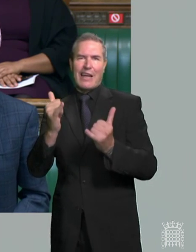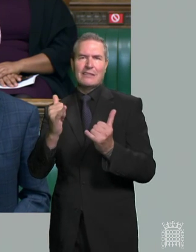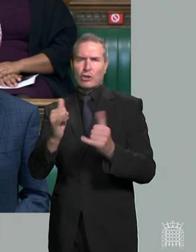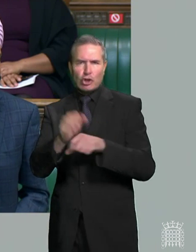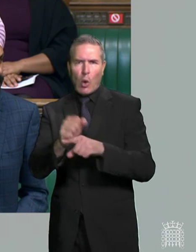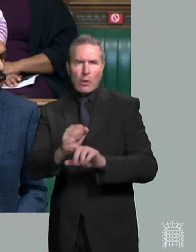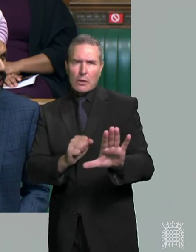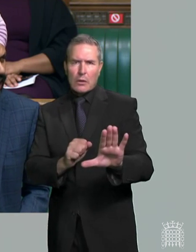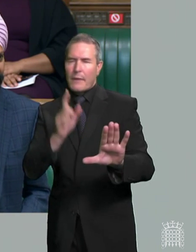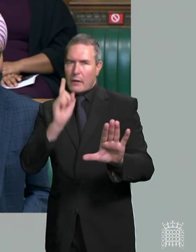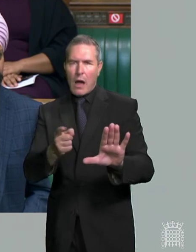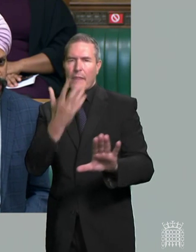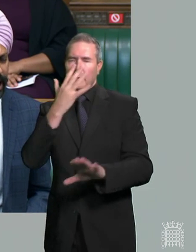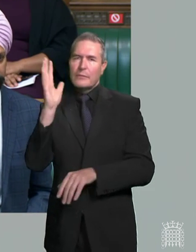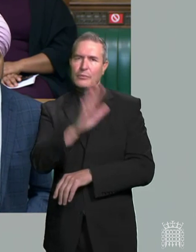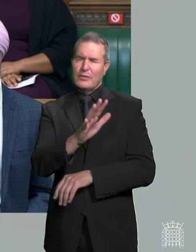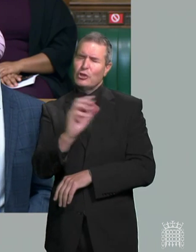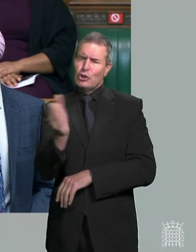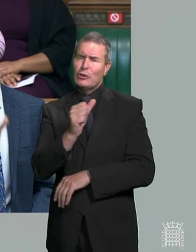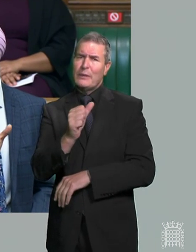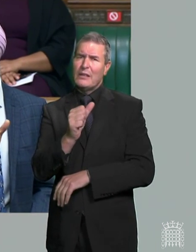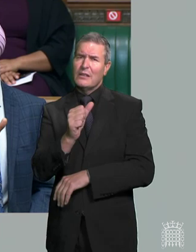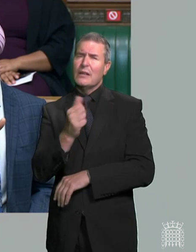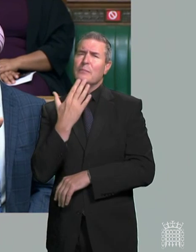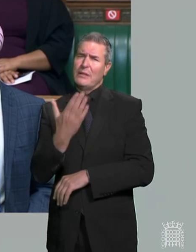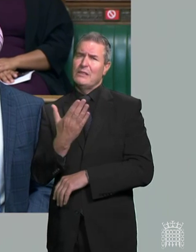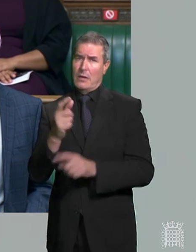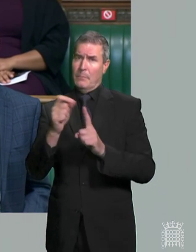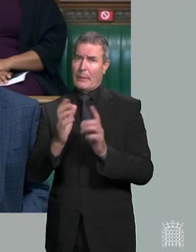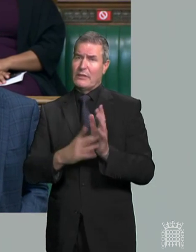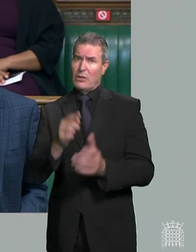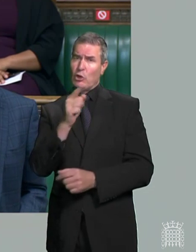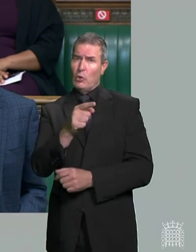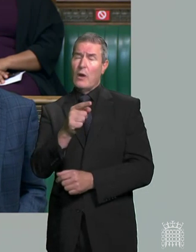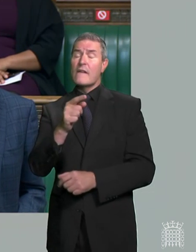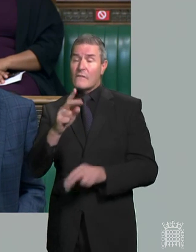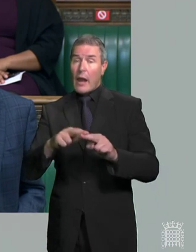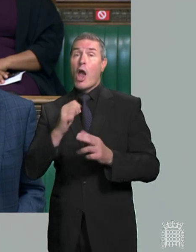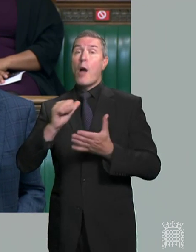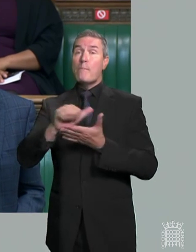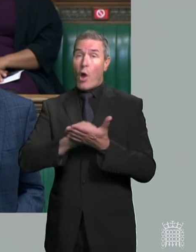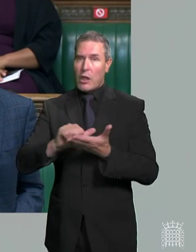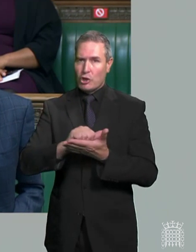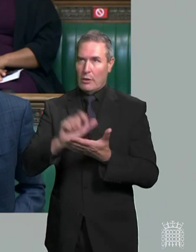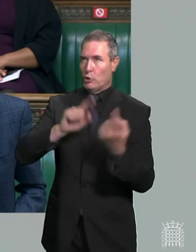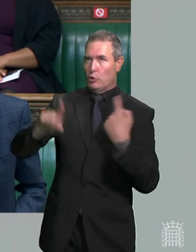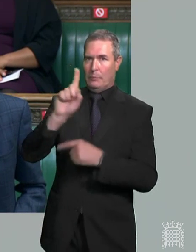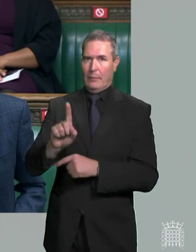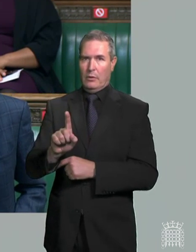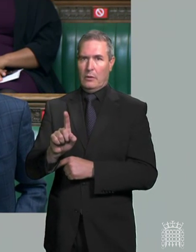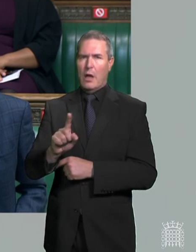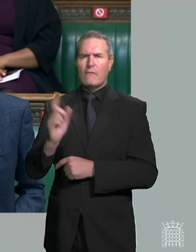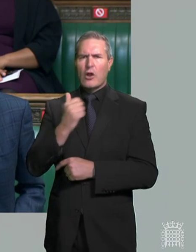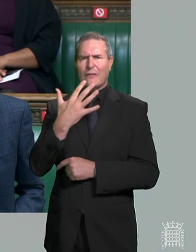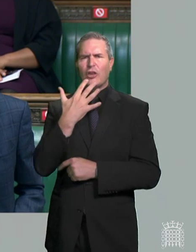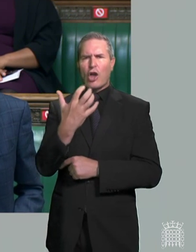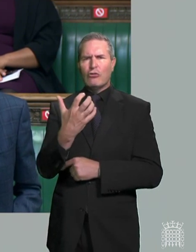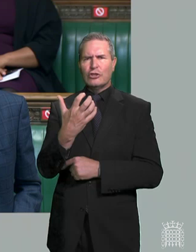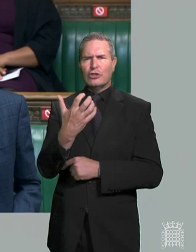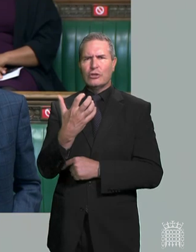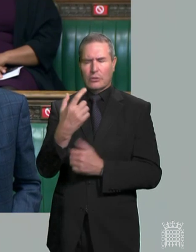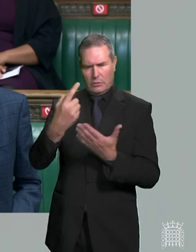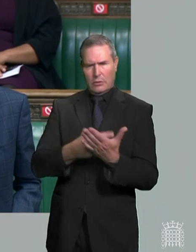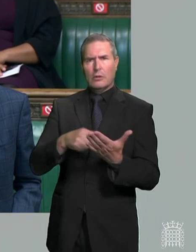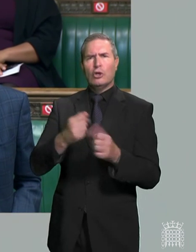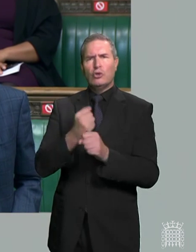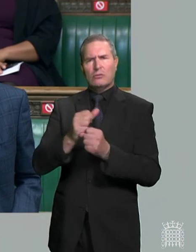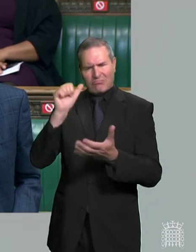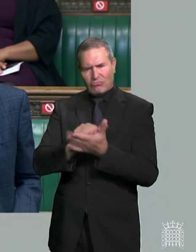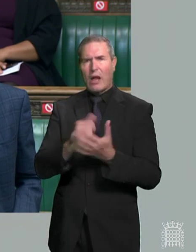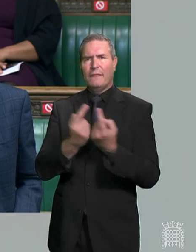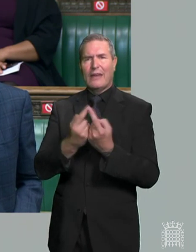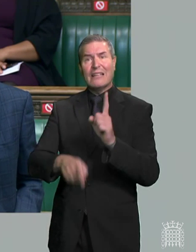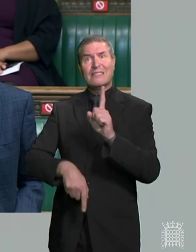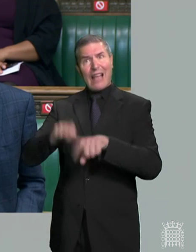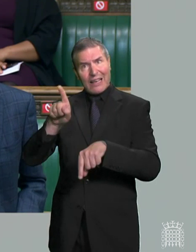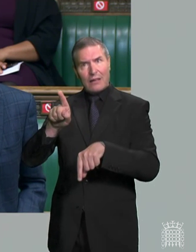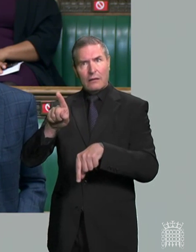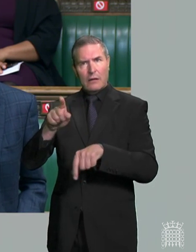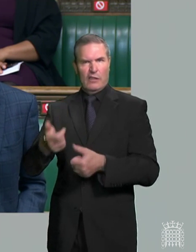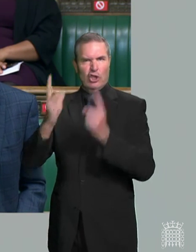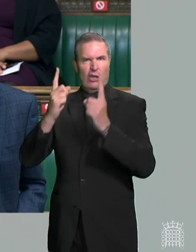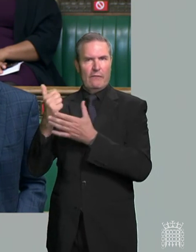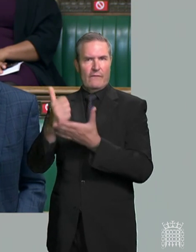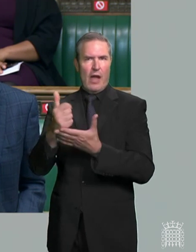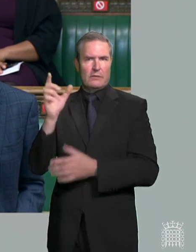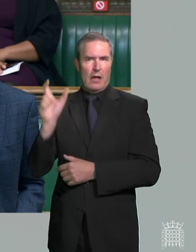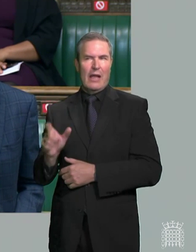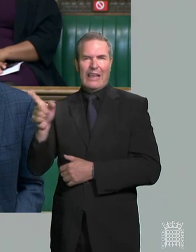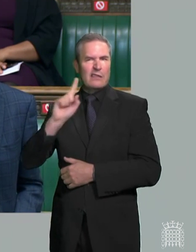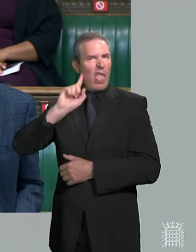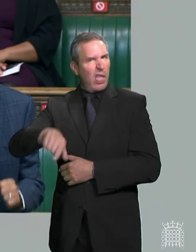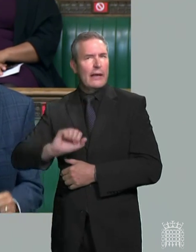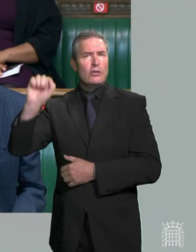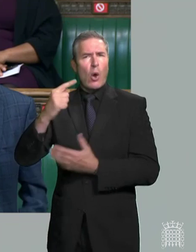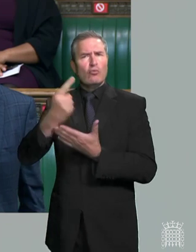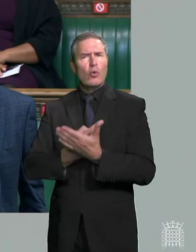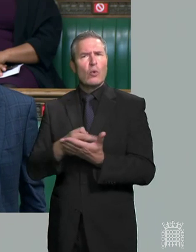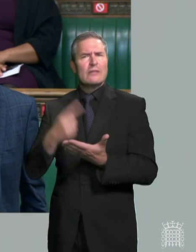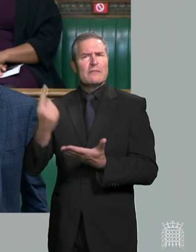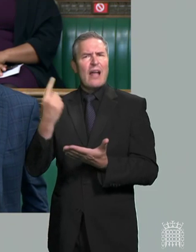What an absolute disgrace! They should all be thoroughly ashamed of themselves.When is the Prime Minister finally going to apologise to the nation for not mustering the courage and integrity to do the honourable thing and sack his chief adviser, who so shamelessly flouted his own Government guidance?